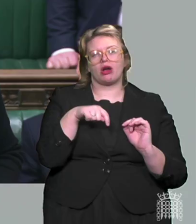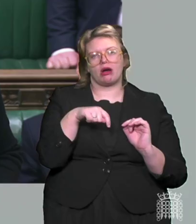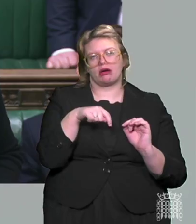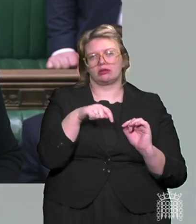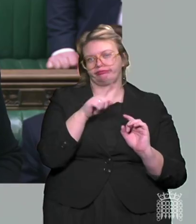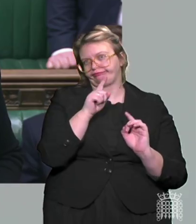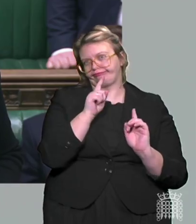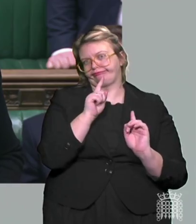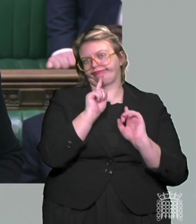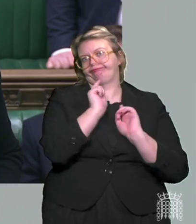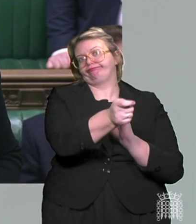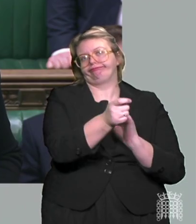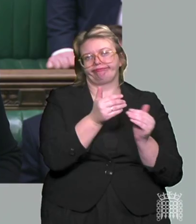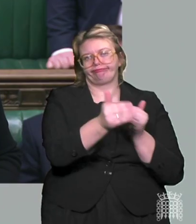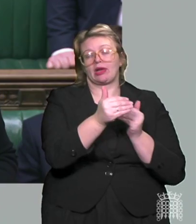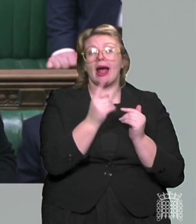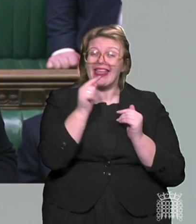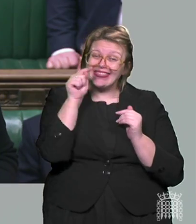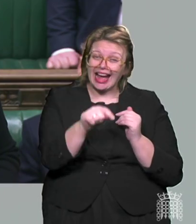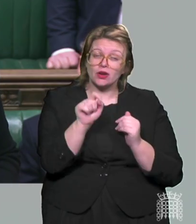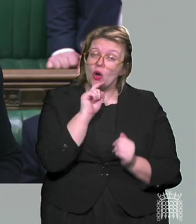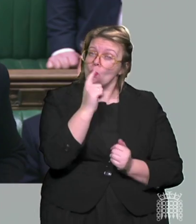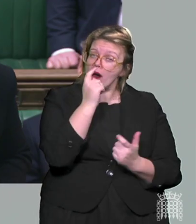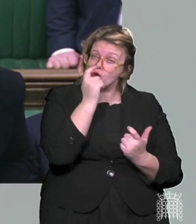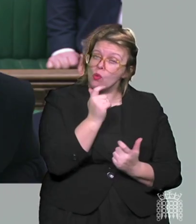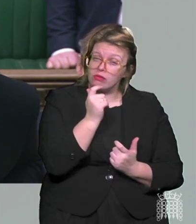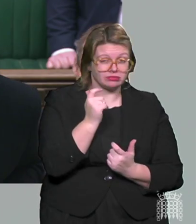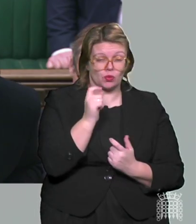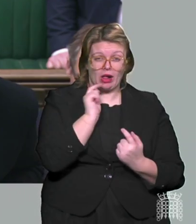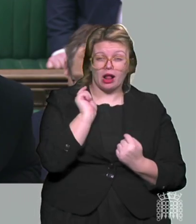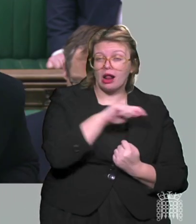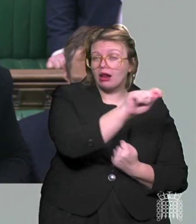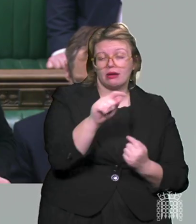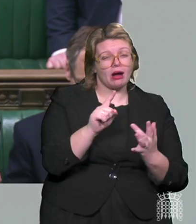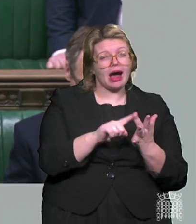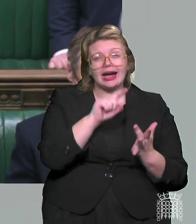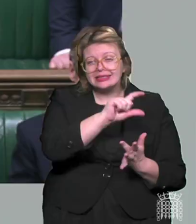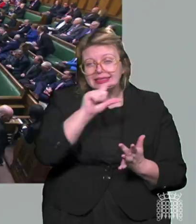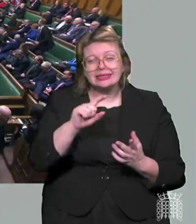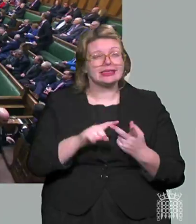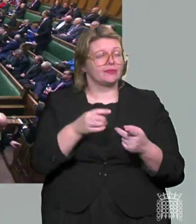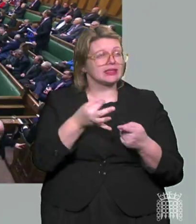I suspect that many courts will need to be involved, including both the ICC and any special tribunal.